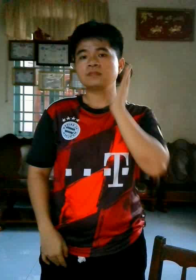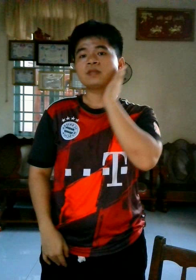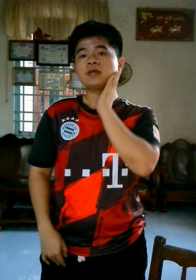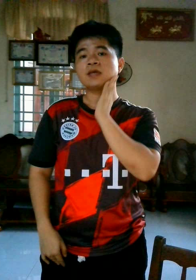dep